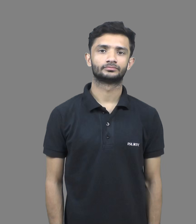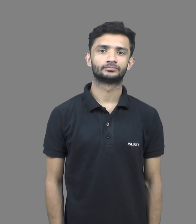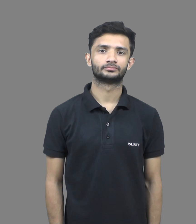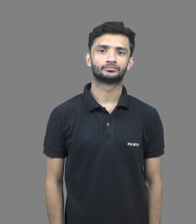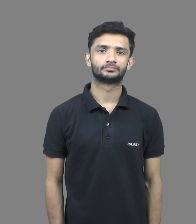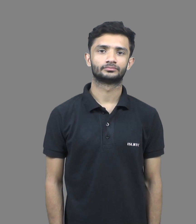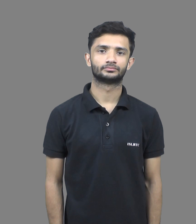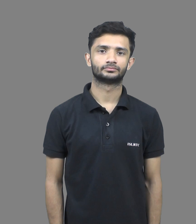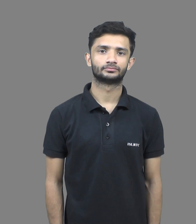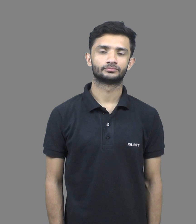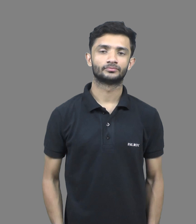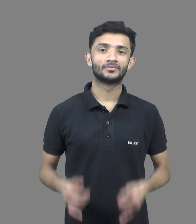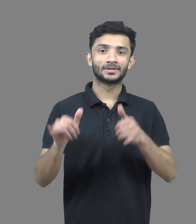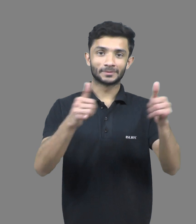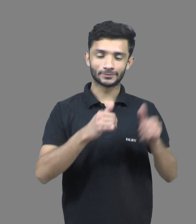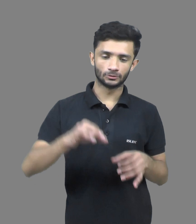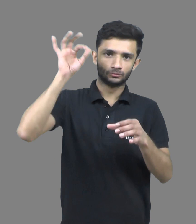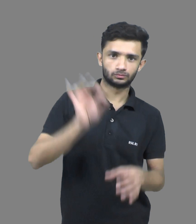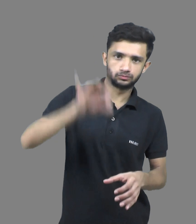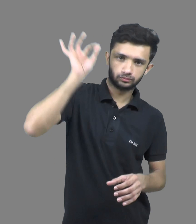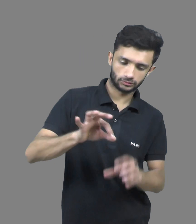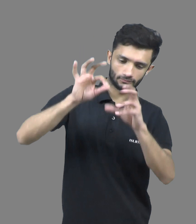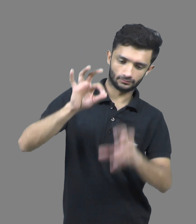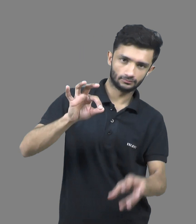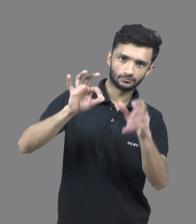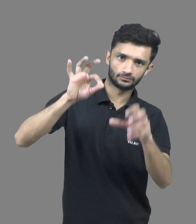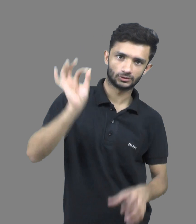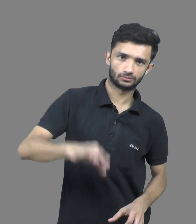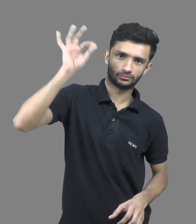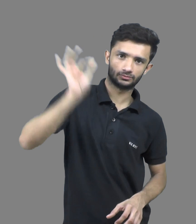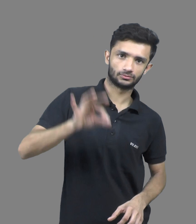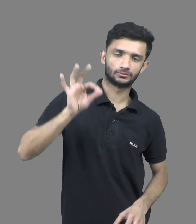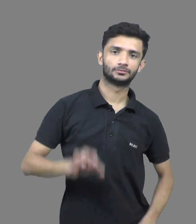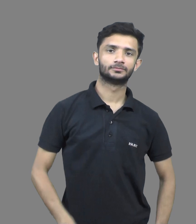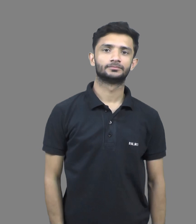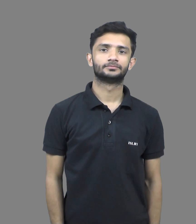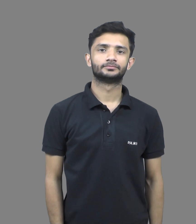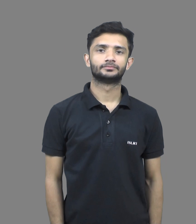Yoyo